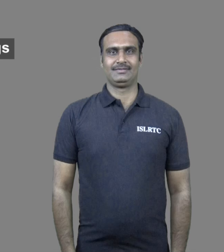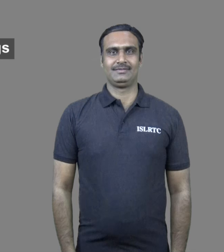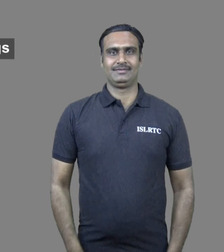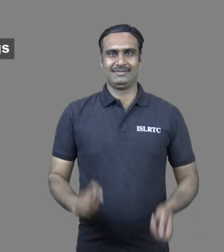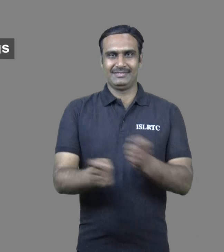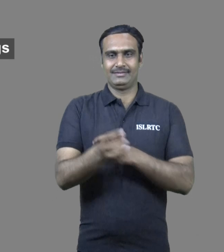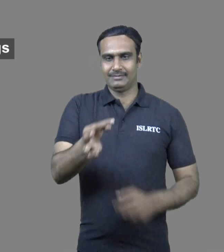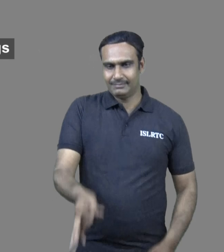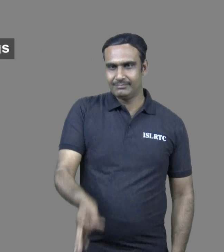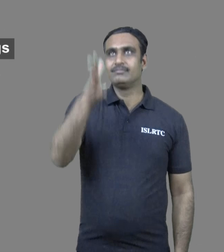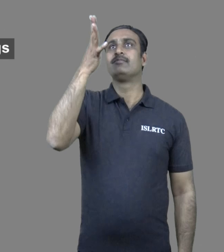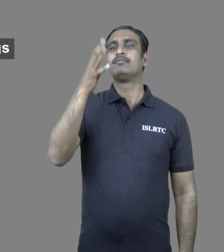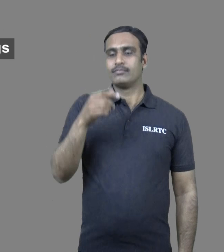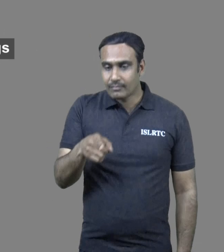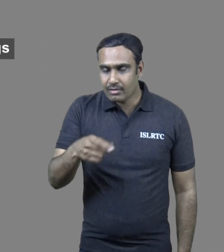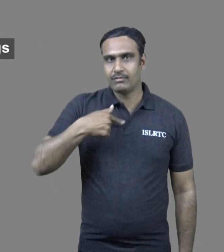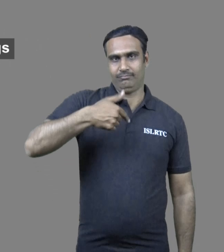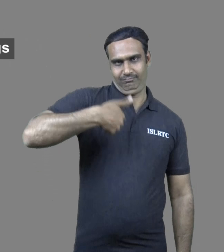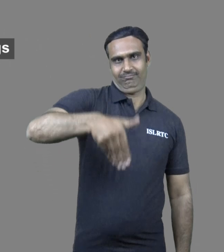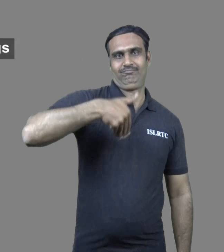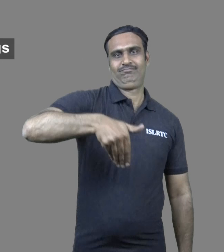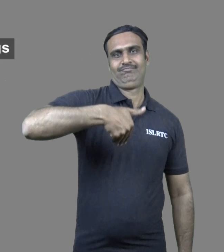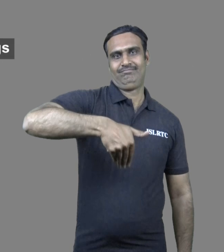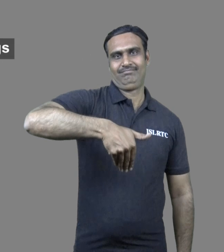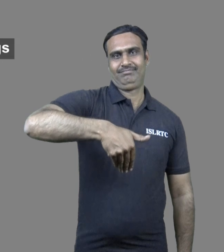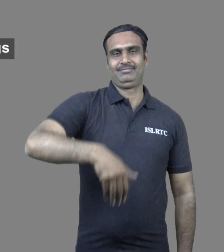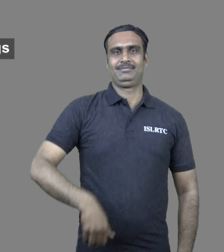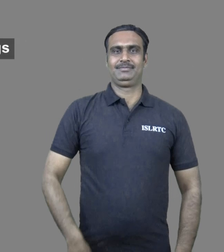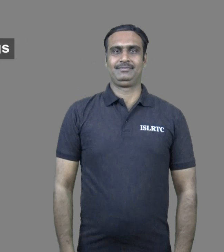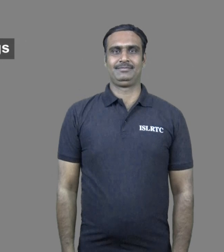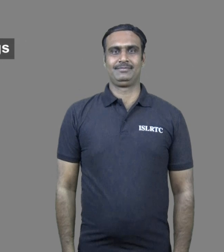Innings